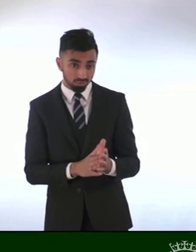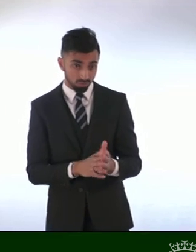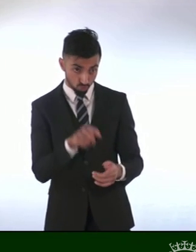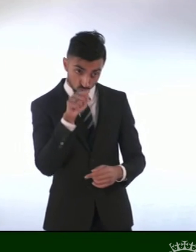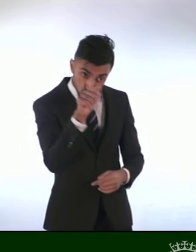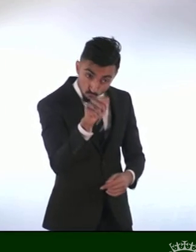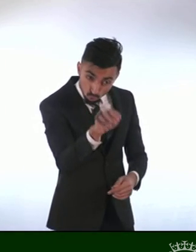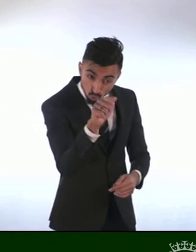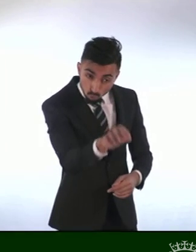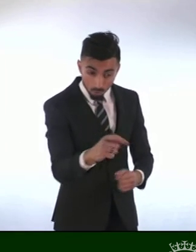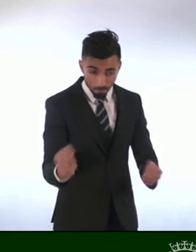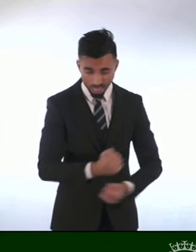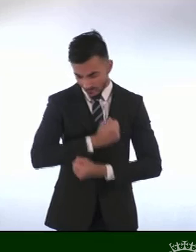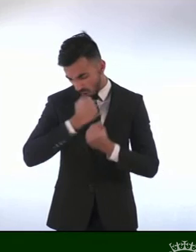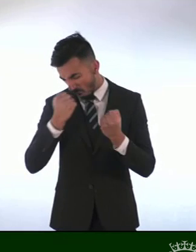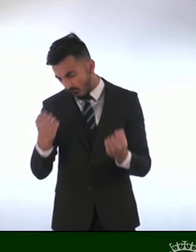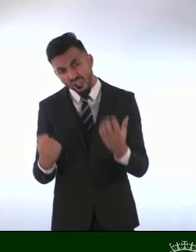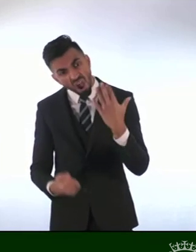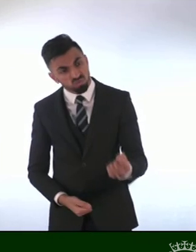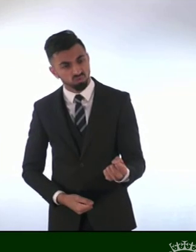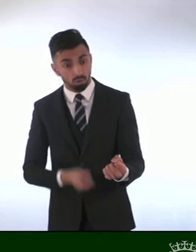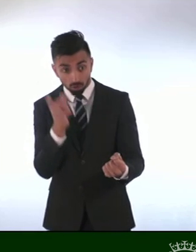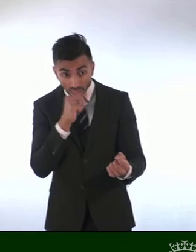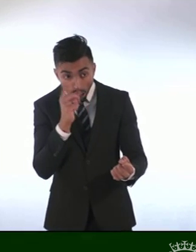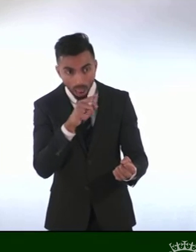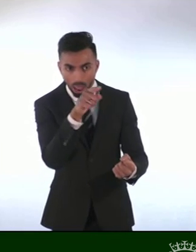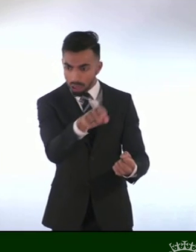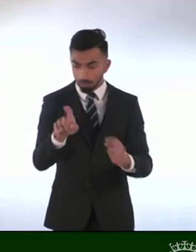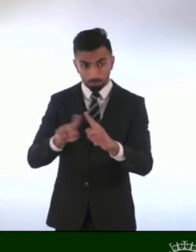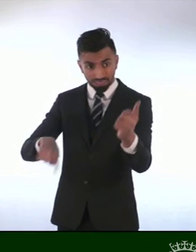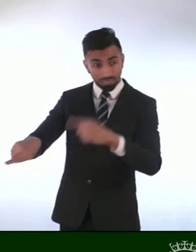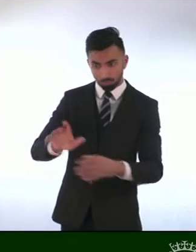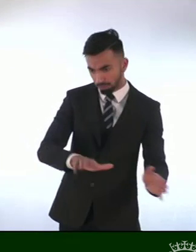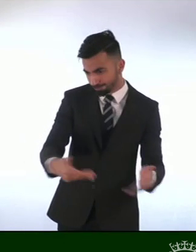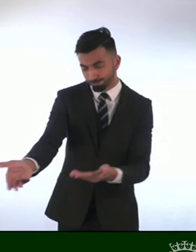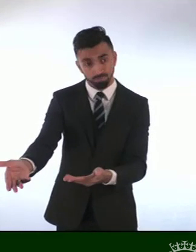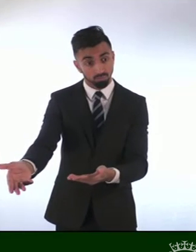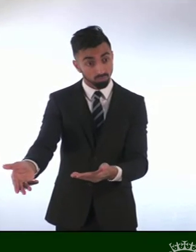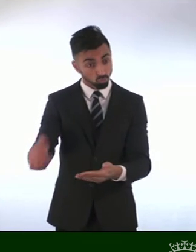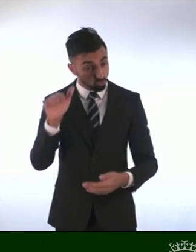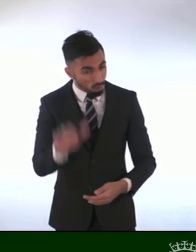At this time, an emergency universal income scheme would do just that.